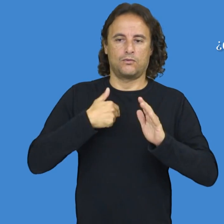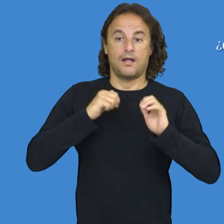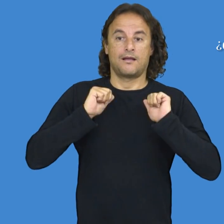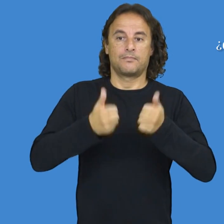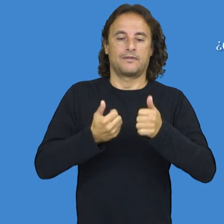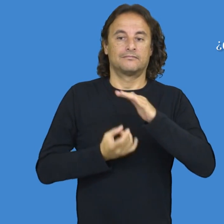empezar